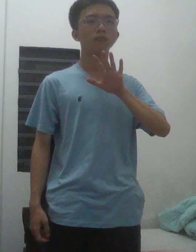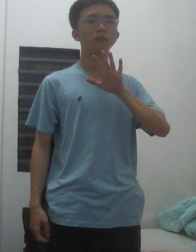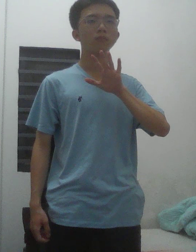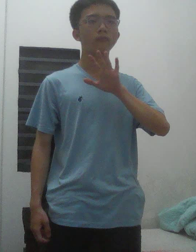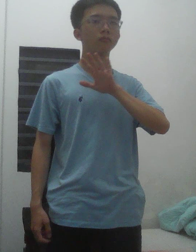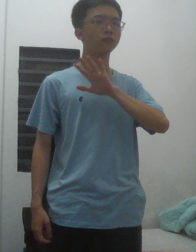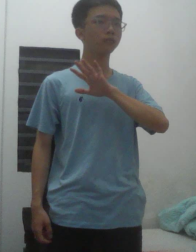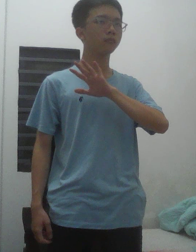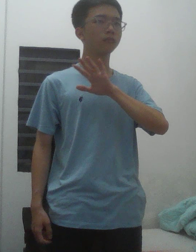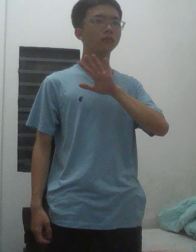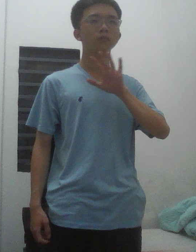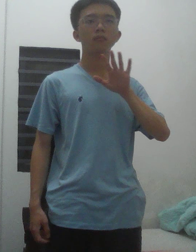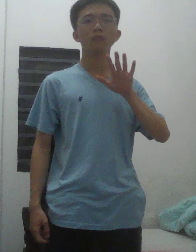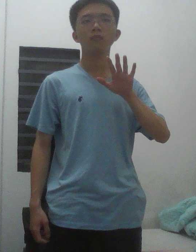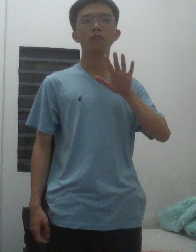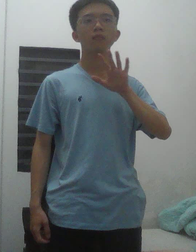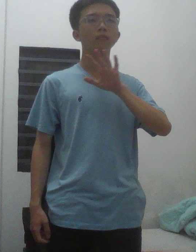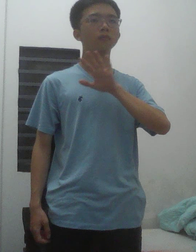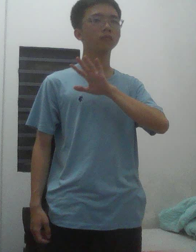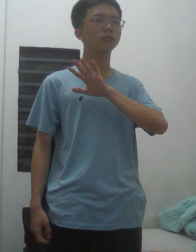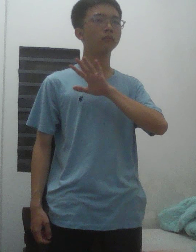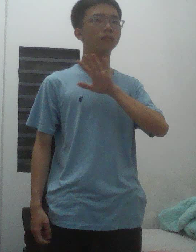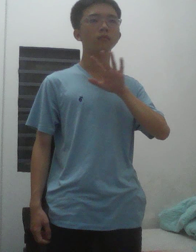khong dong y